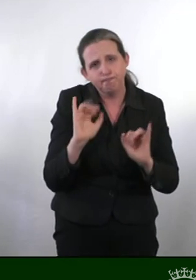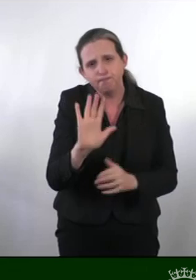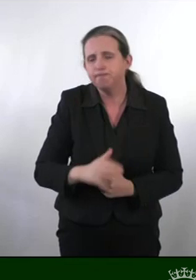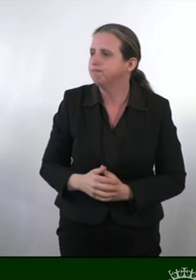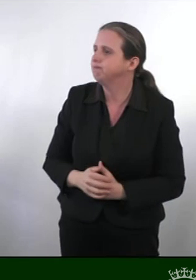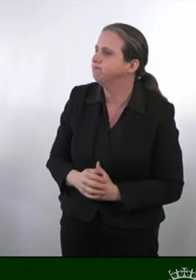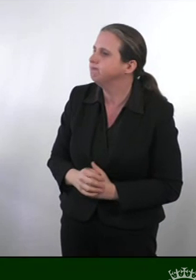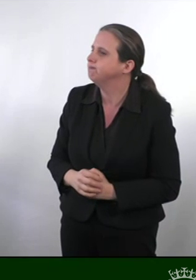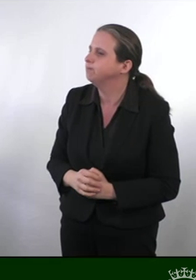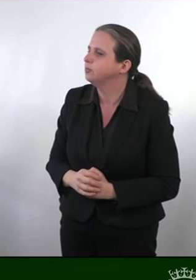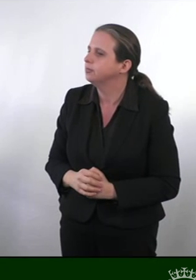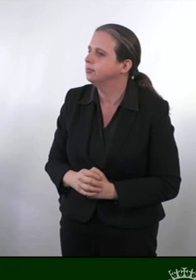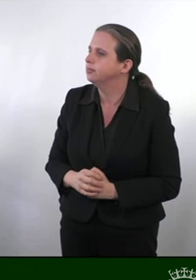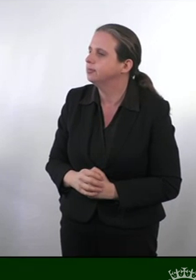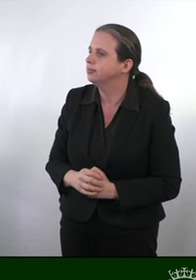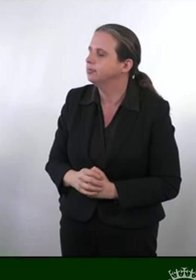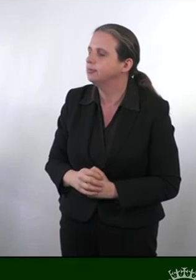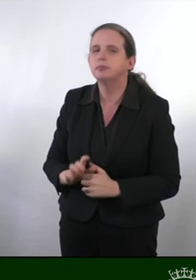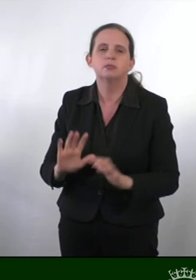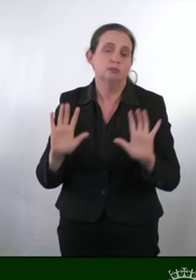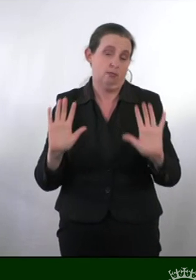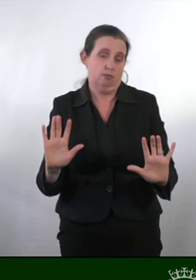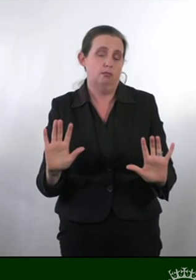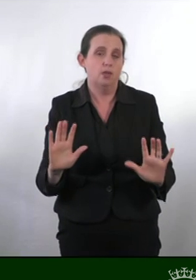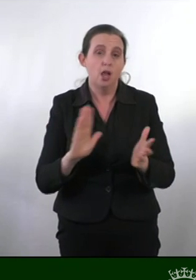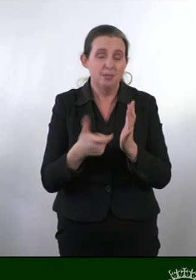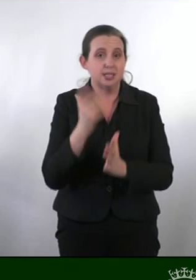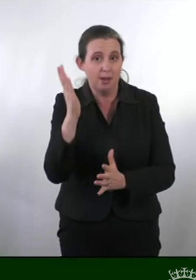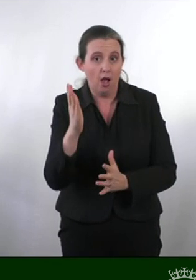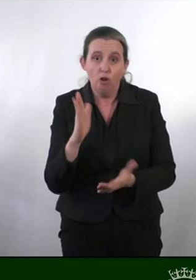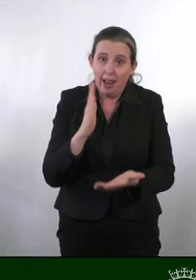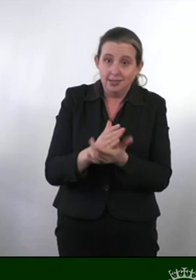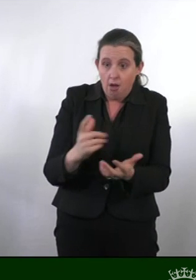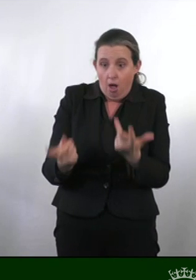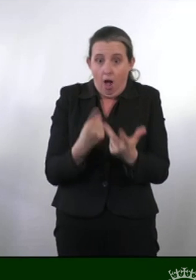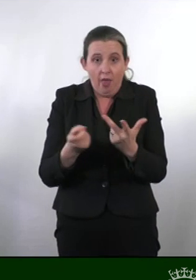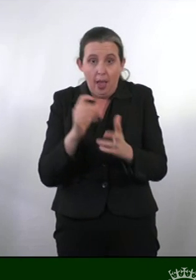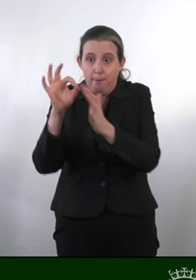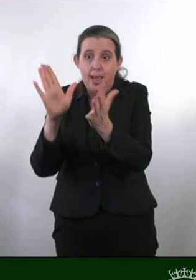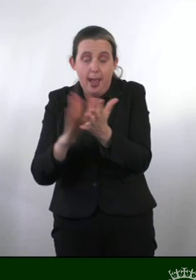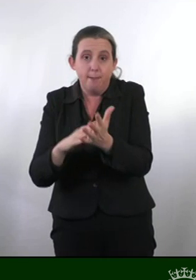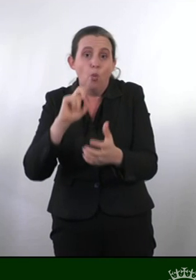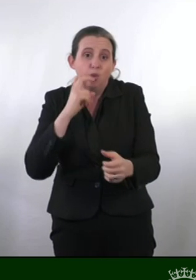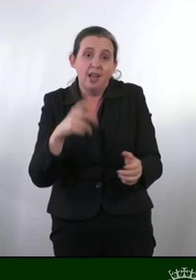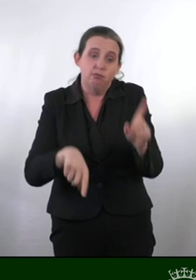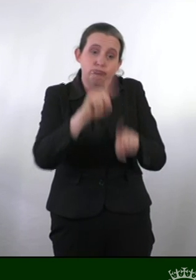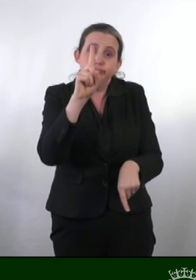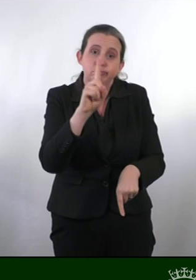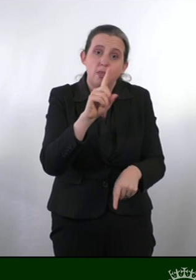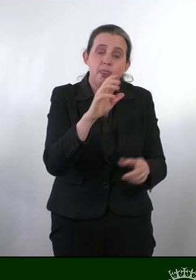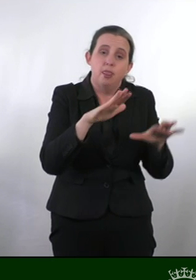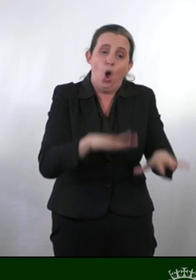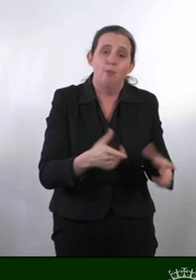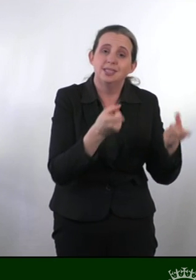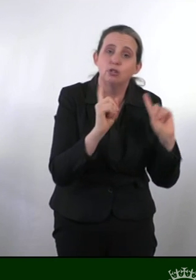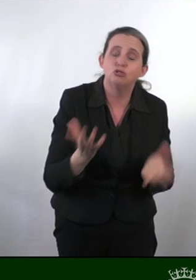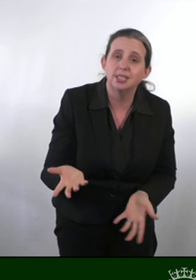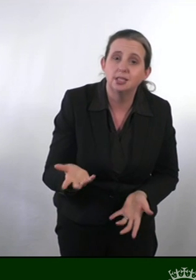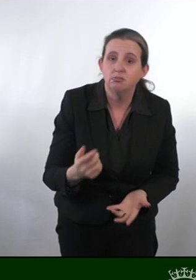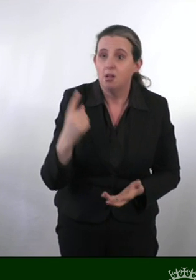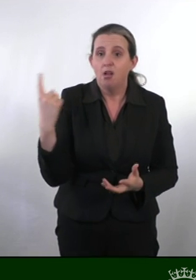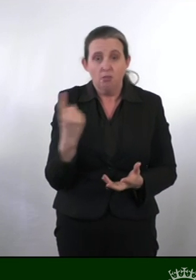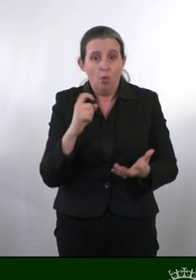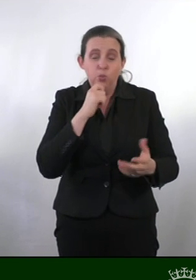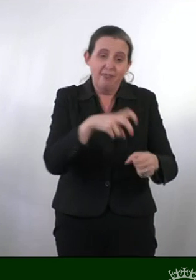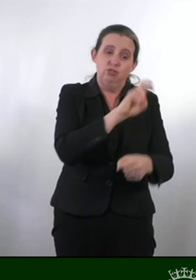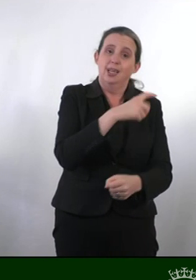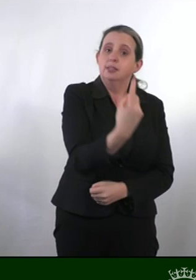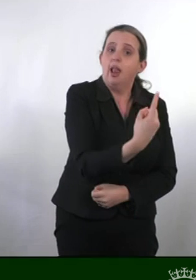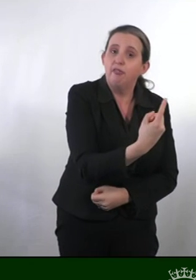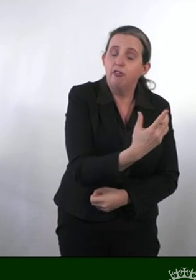The reality is that any other Prime Minister would have fired the Home Secretary and any other Home Secretary would have resigned, so I think we will chalk that up as one broken promise.